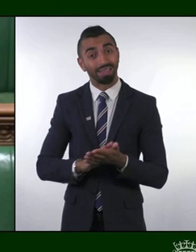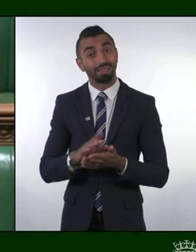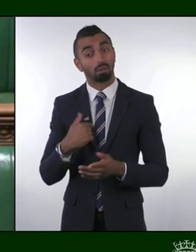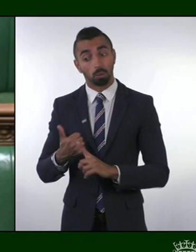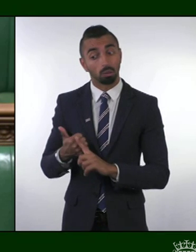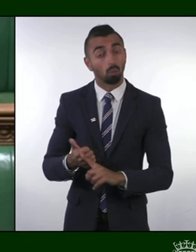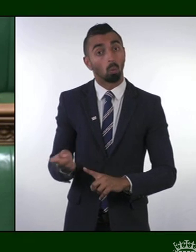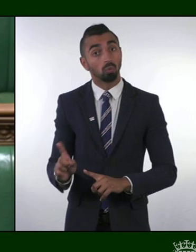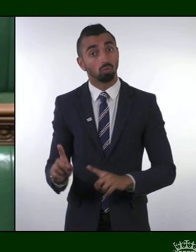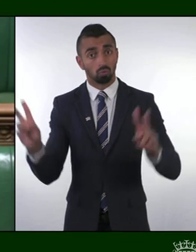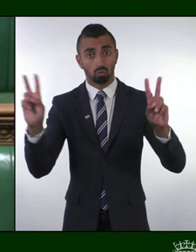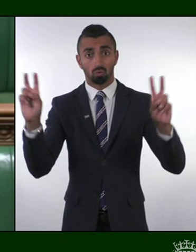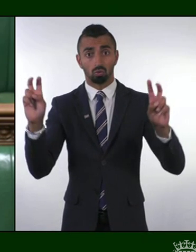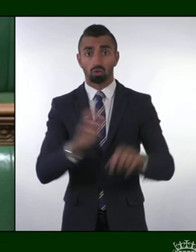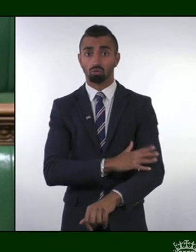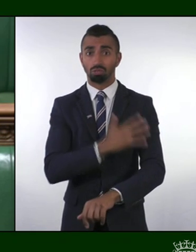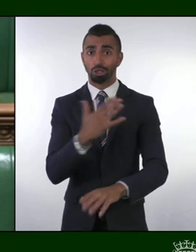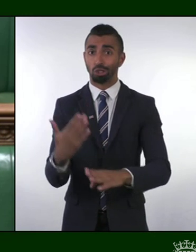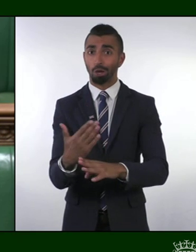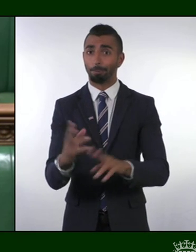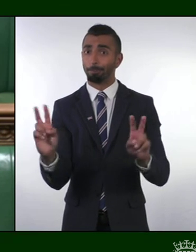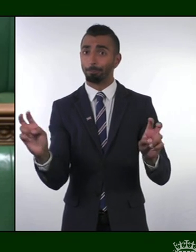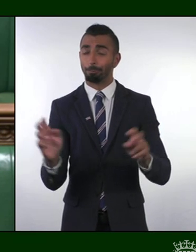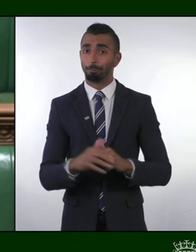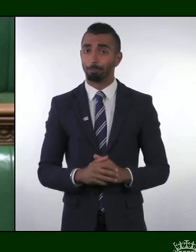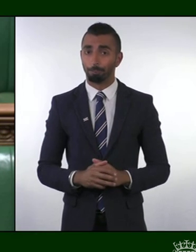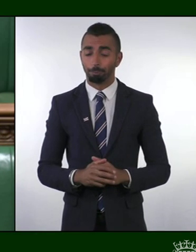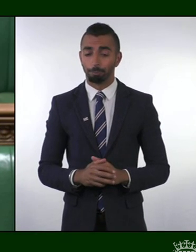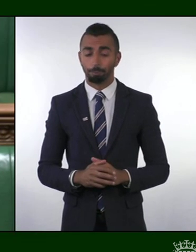One of the most important sectors for job creation is housing.